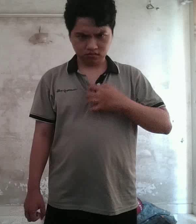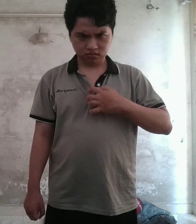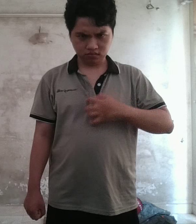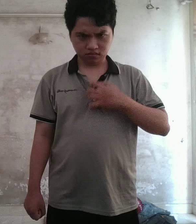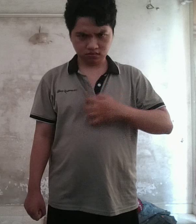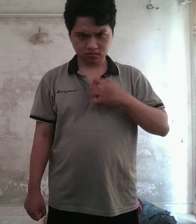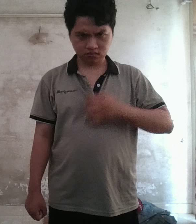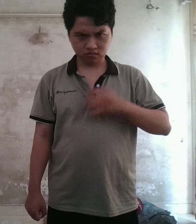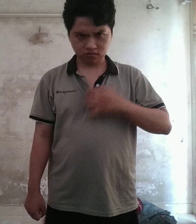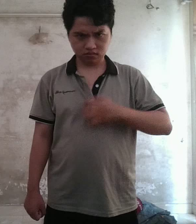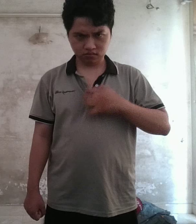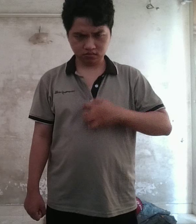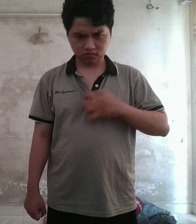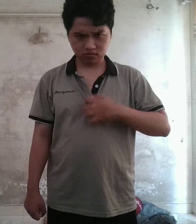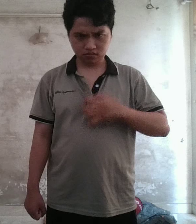ghen